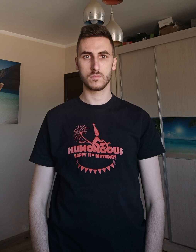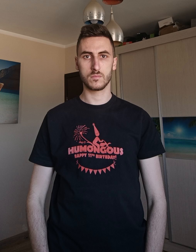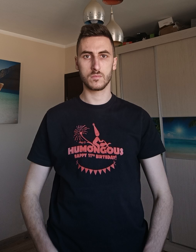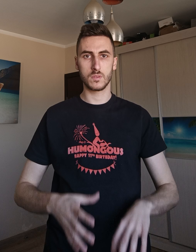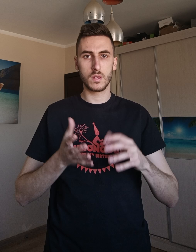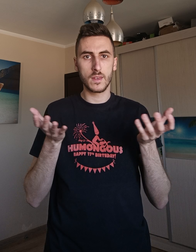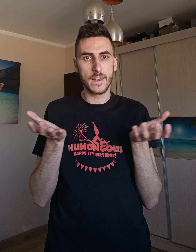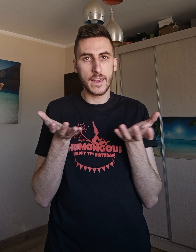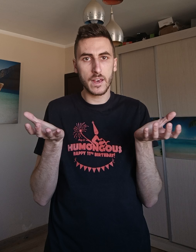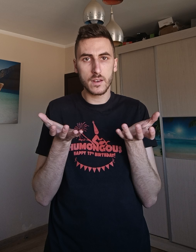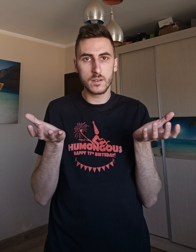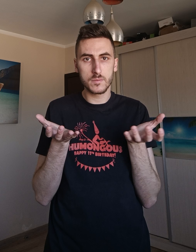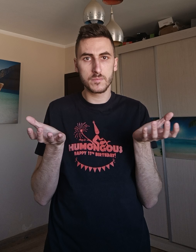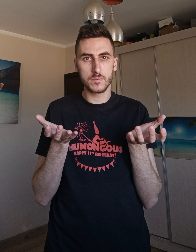איך